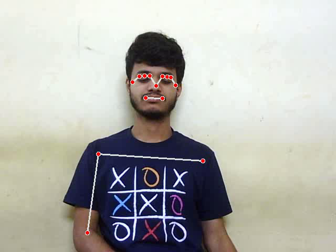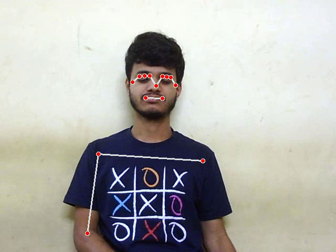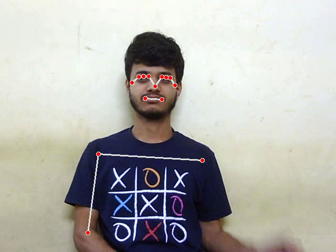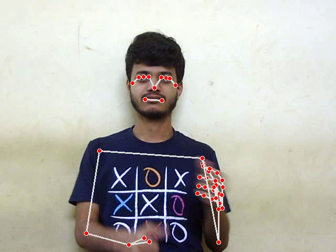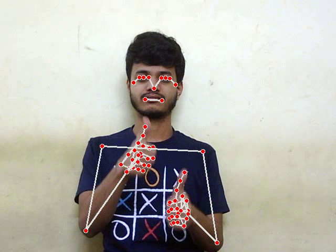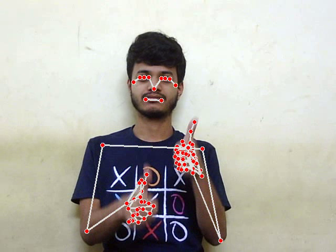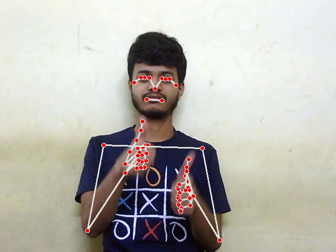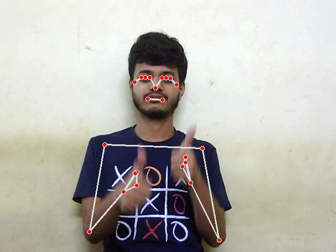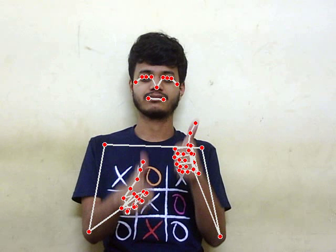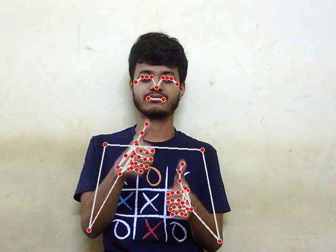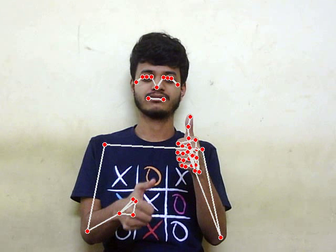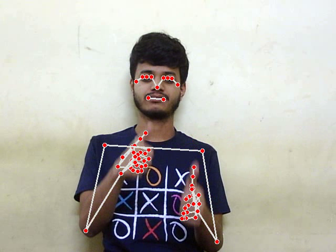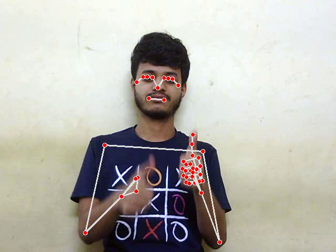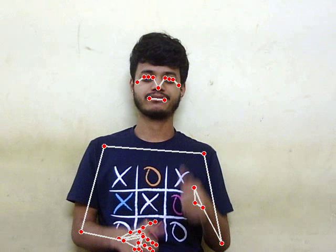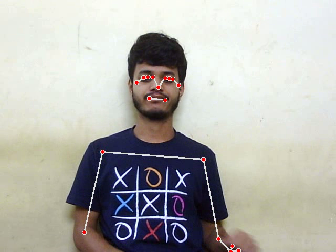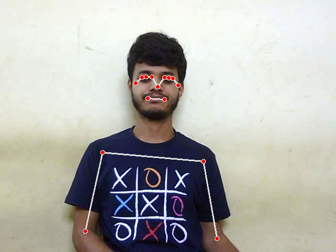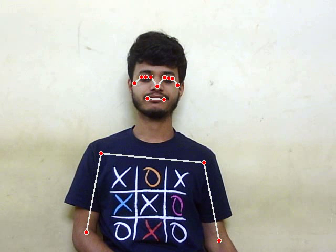which